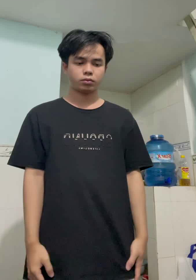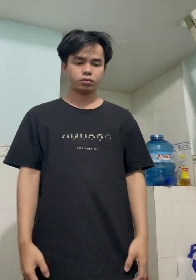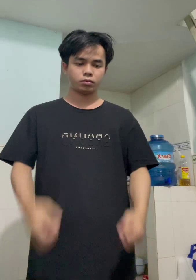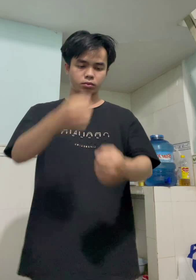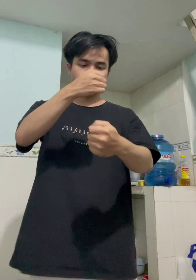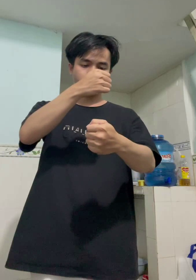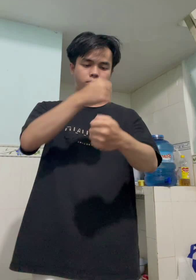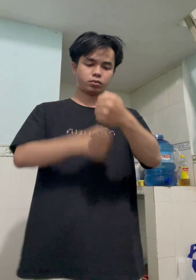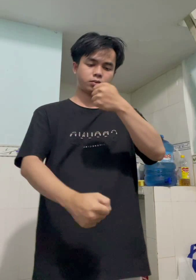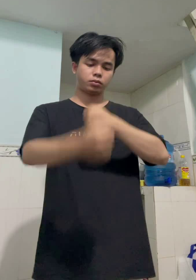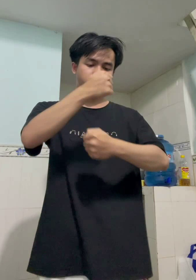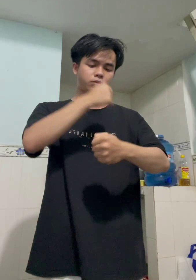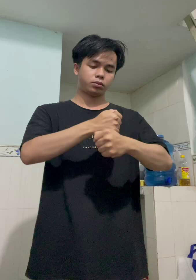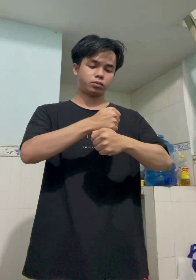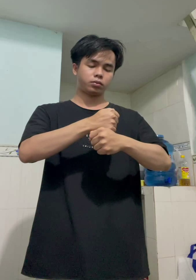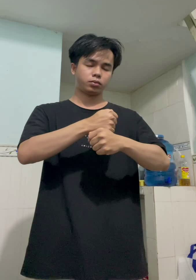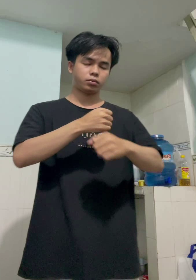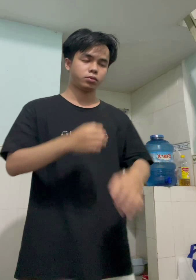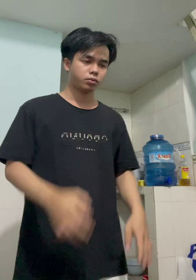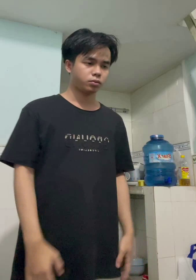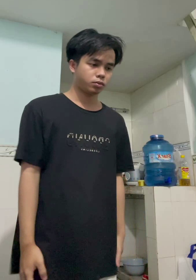nam